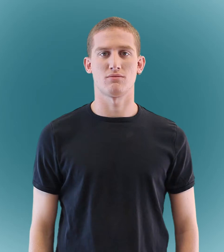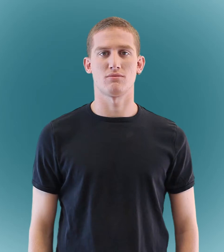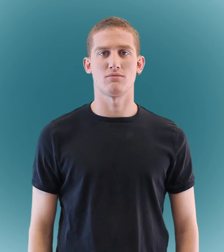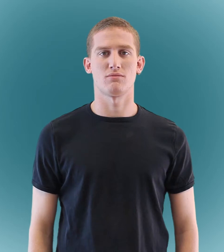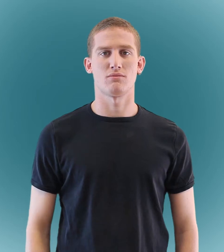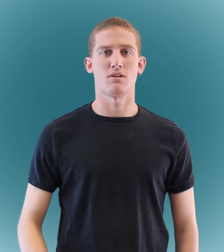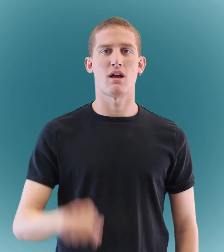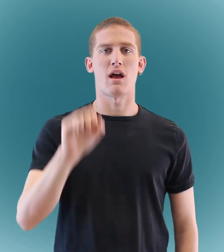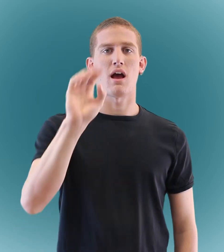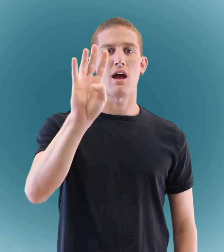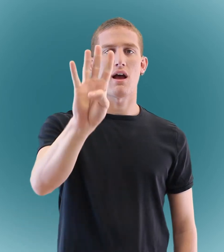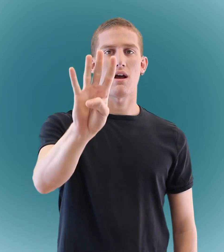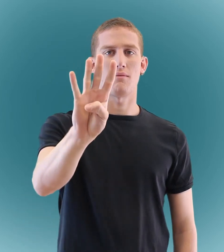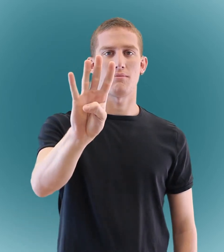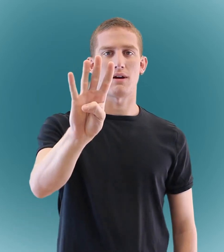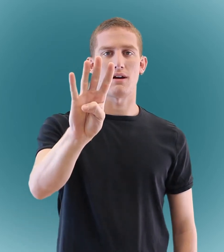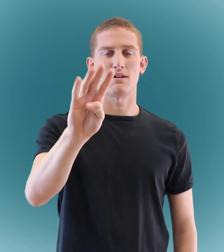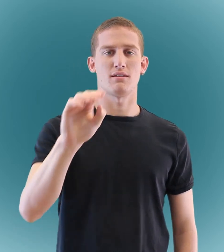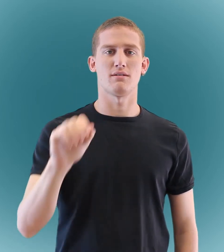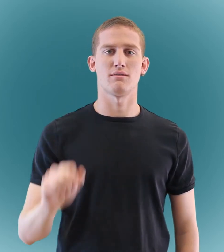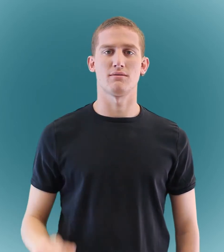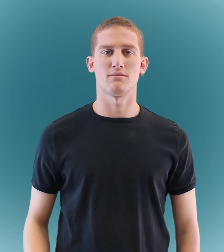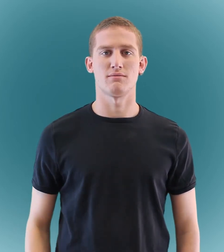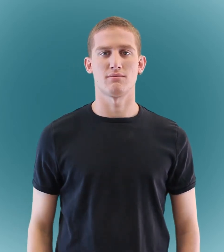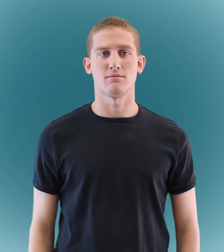ארבע